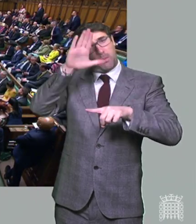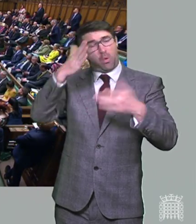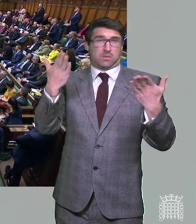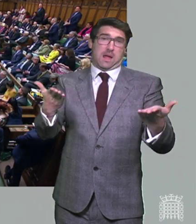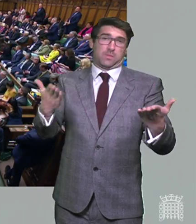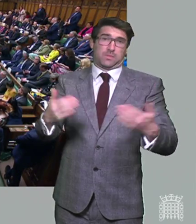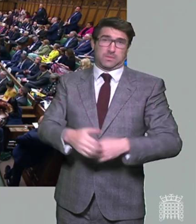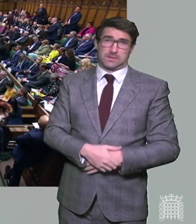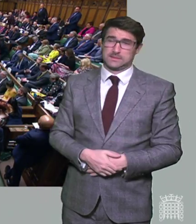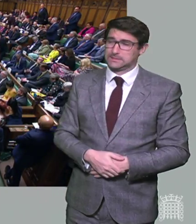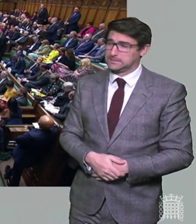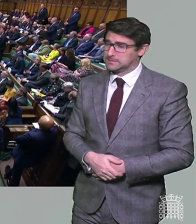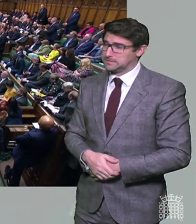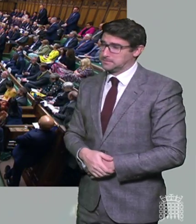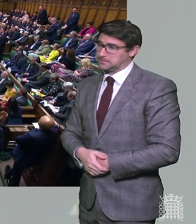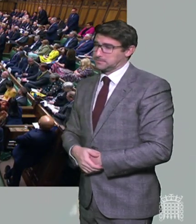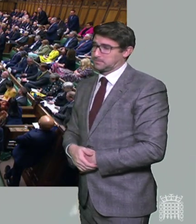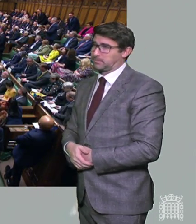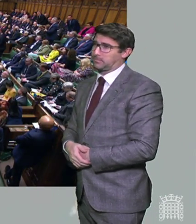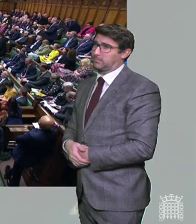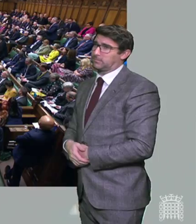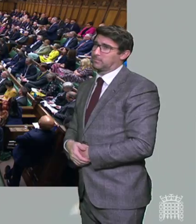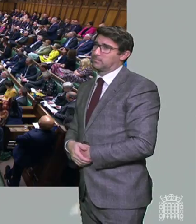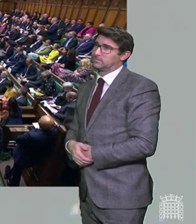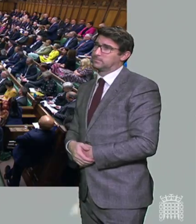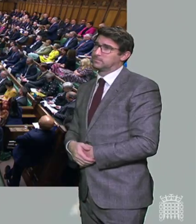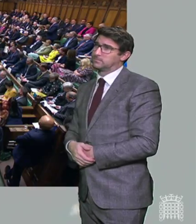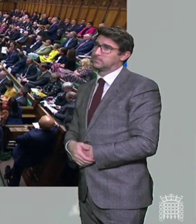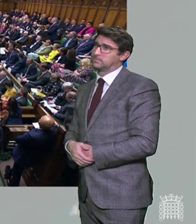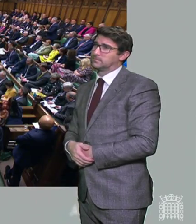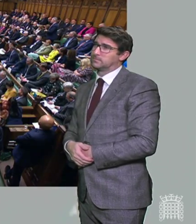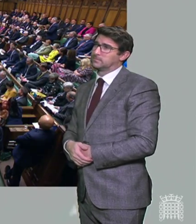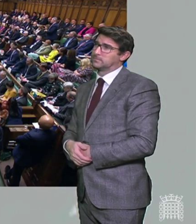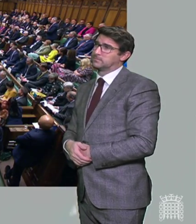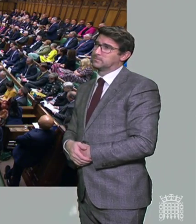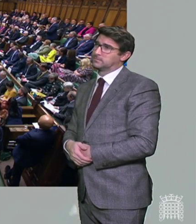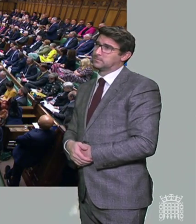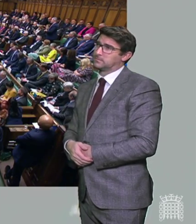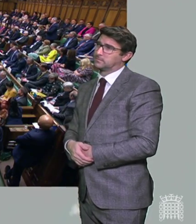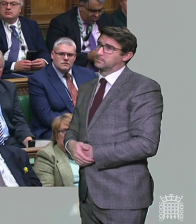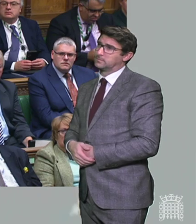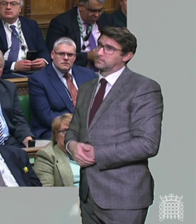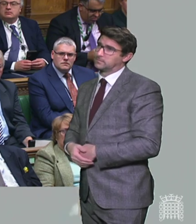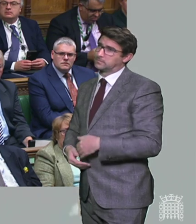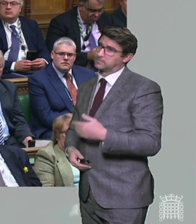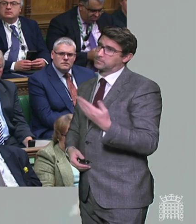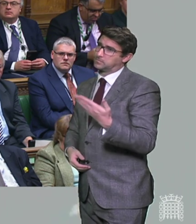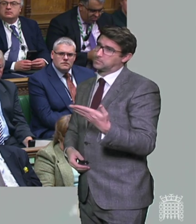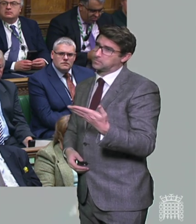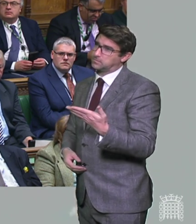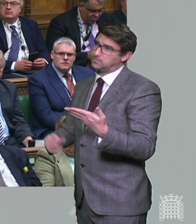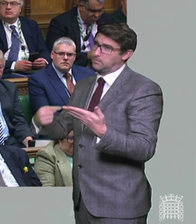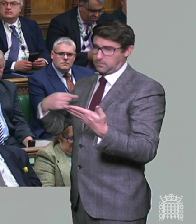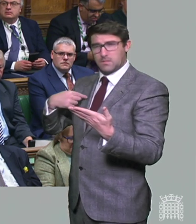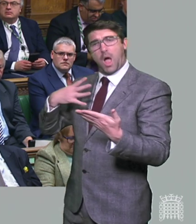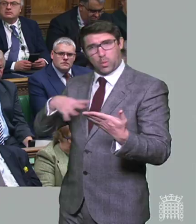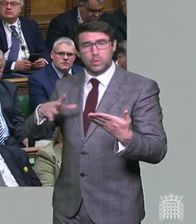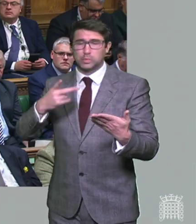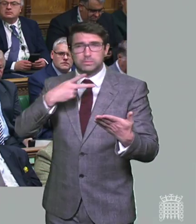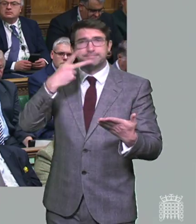Donaldson May I associate myself and my colleagues with the remarks made about the tragic events in Creeslough in County Donegal?